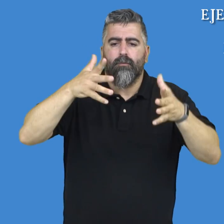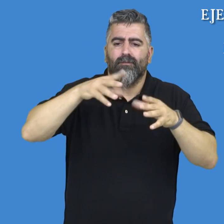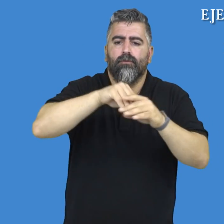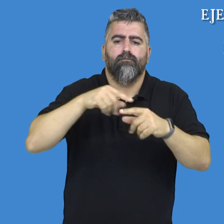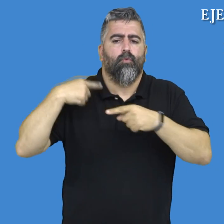dentro